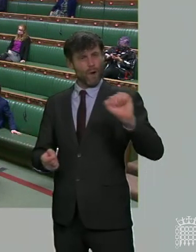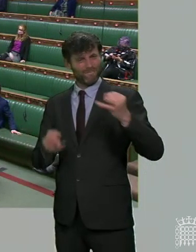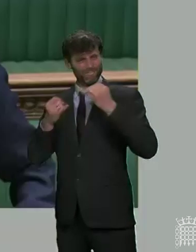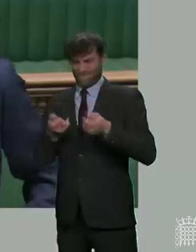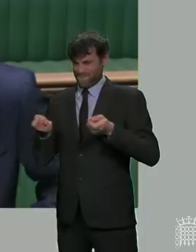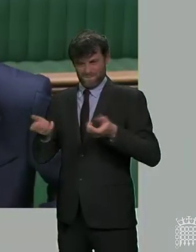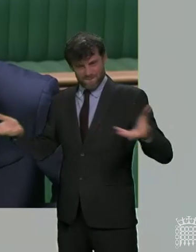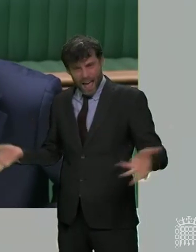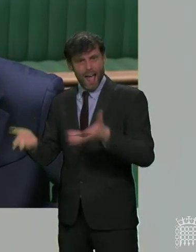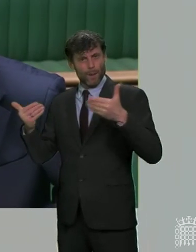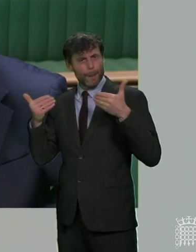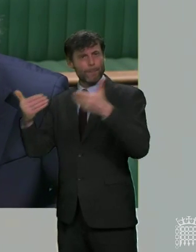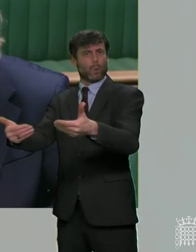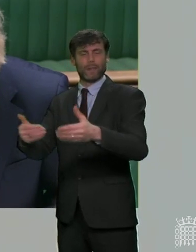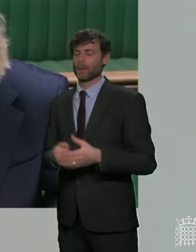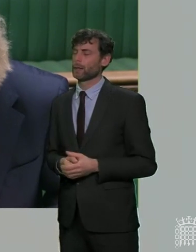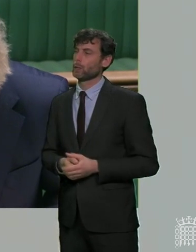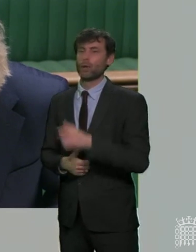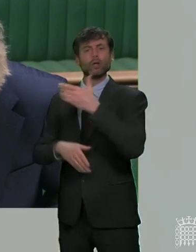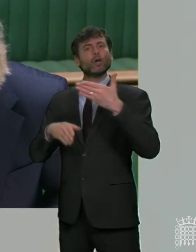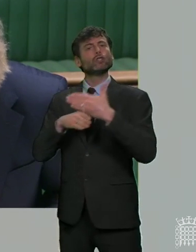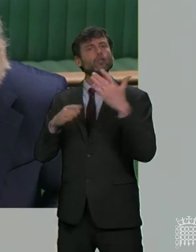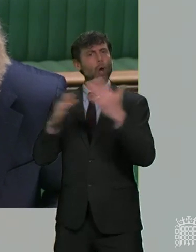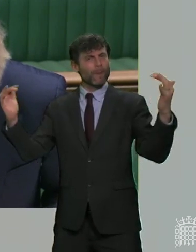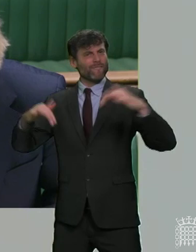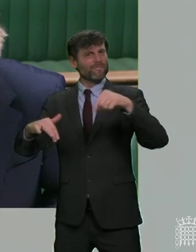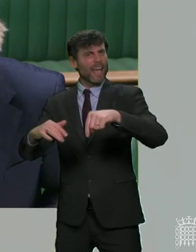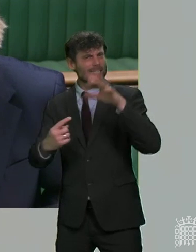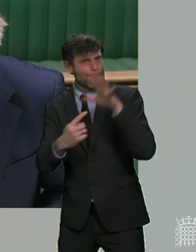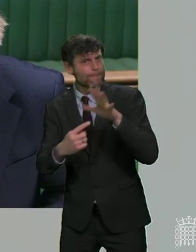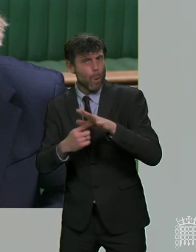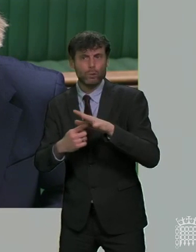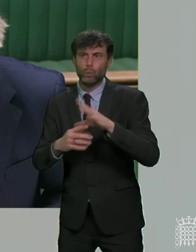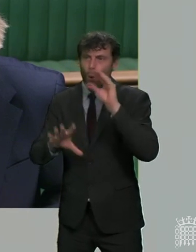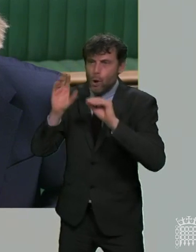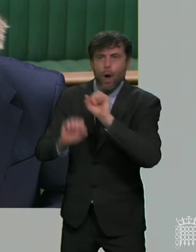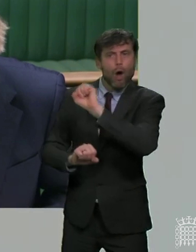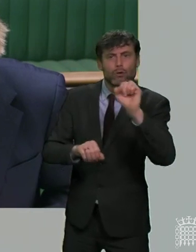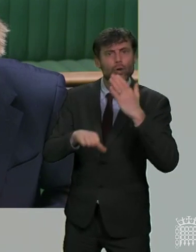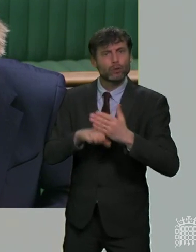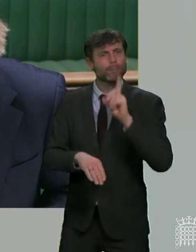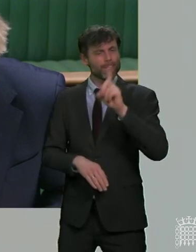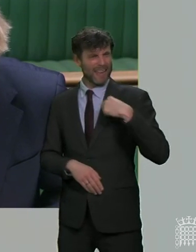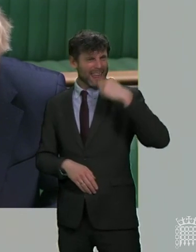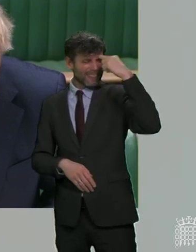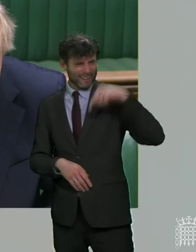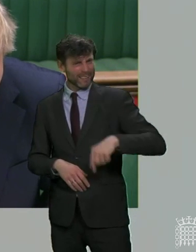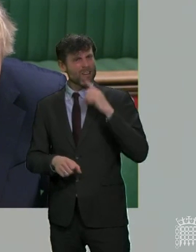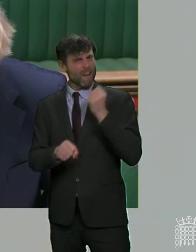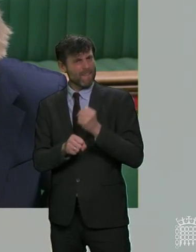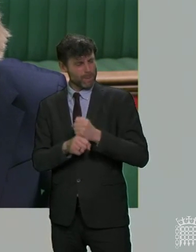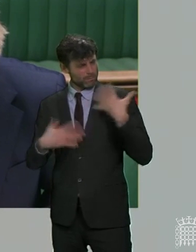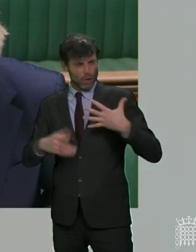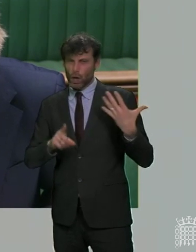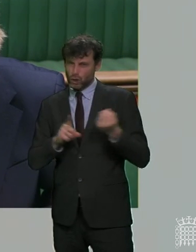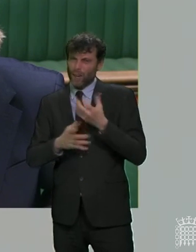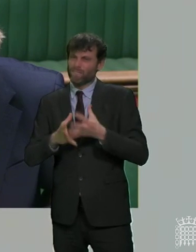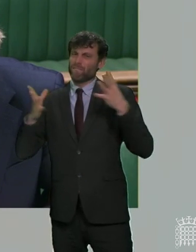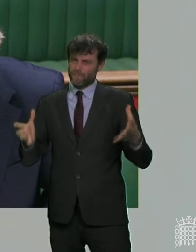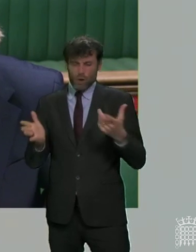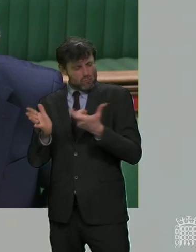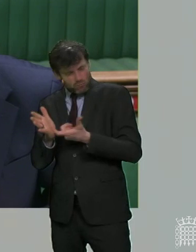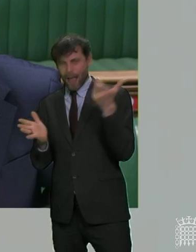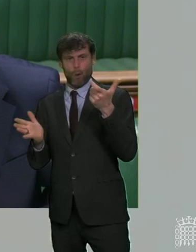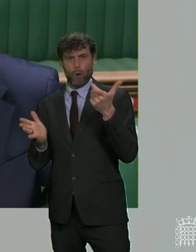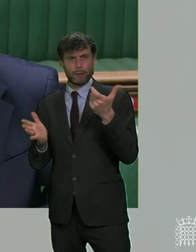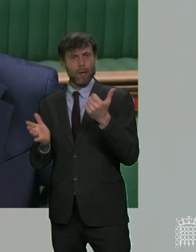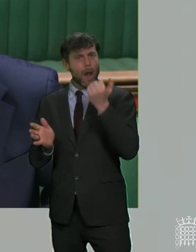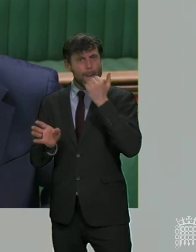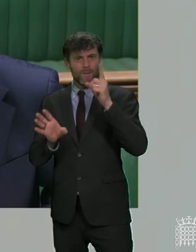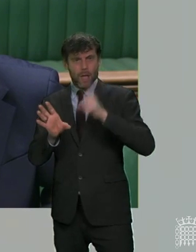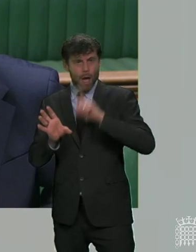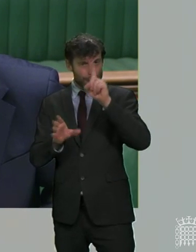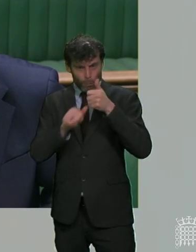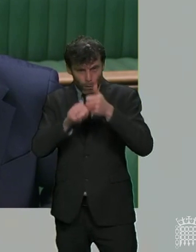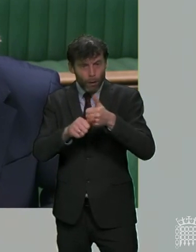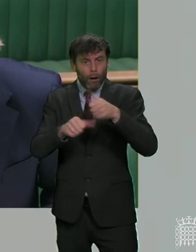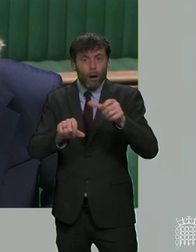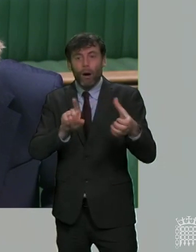I think that jobs fairs are an important thing, and I know that colleagues across the House do them, but I also think that the Government can be proud of our record in getting record numbers of young people into employment.